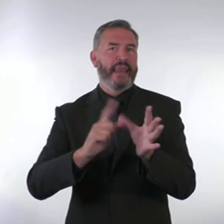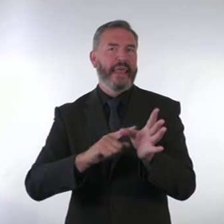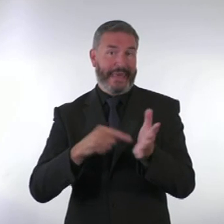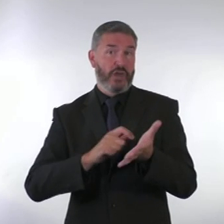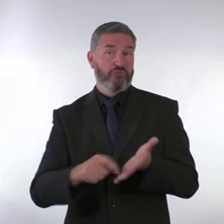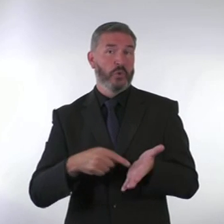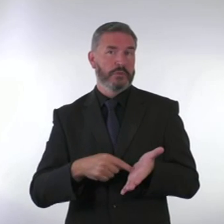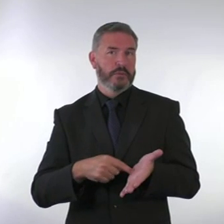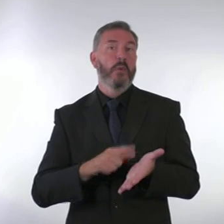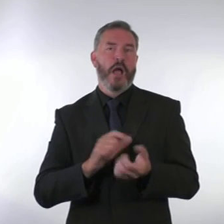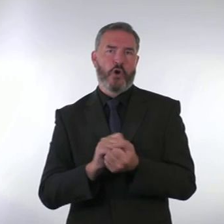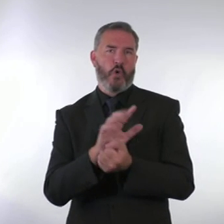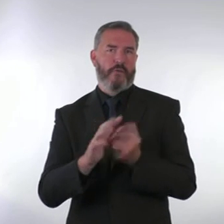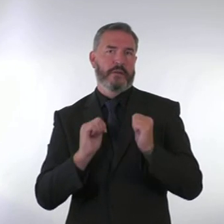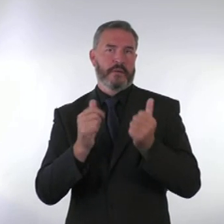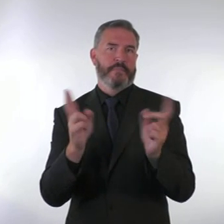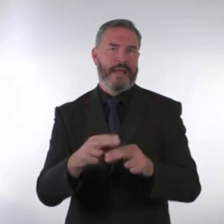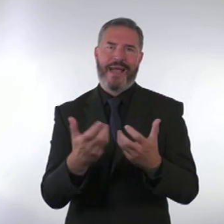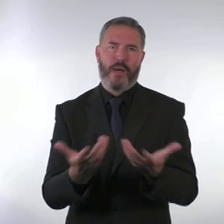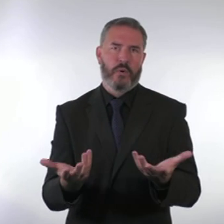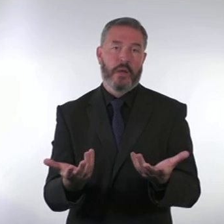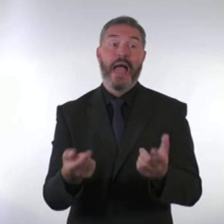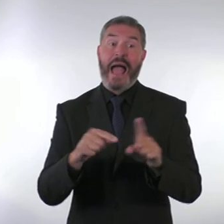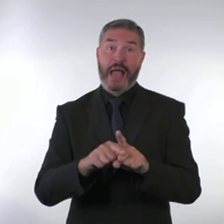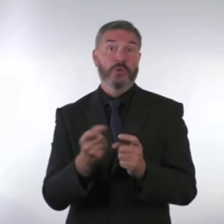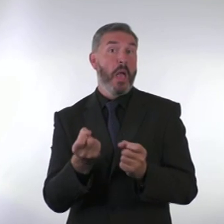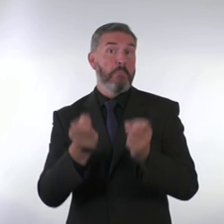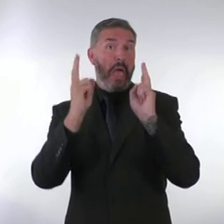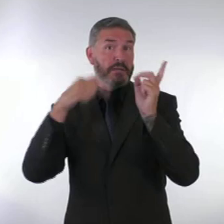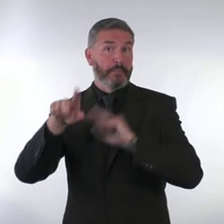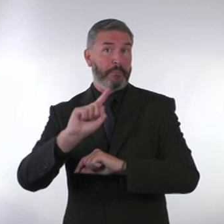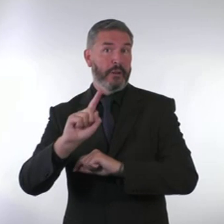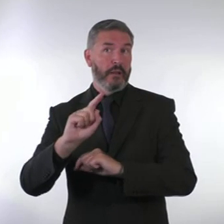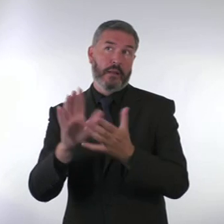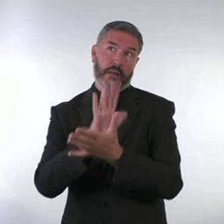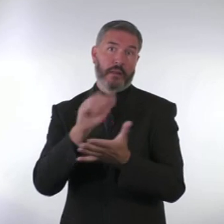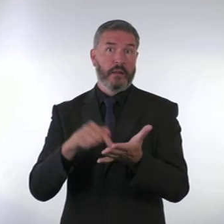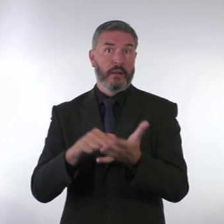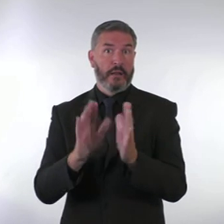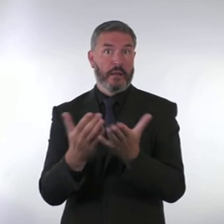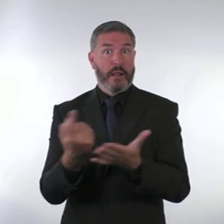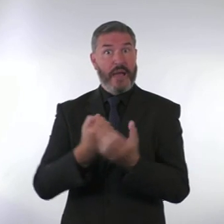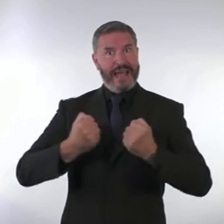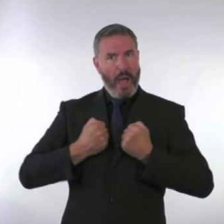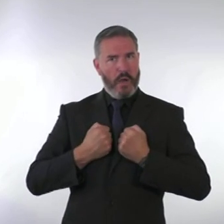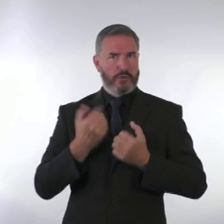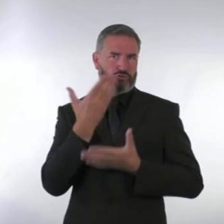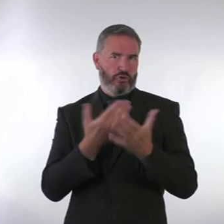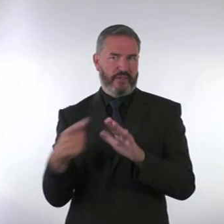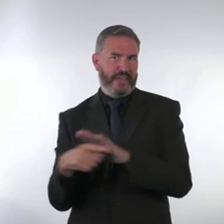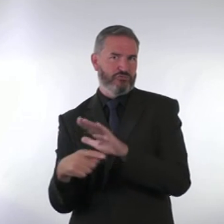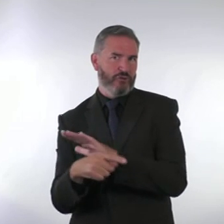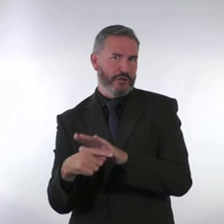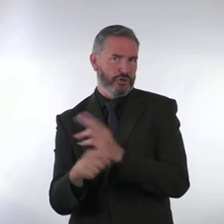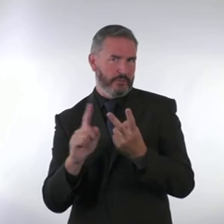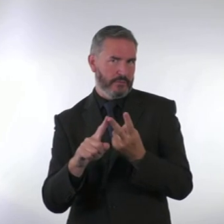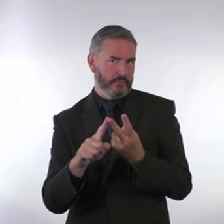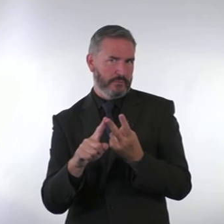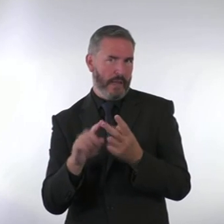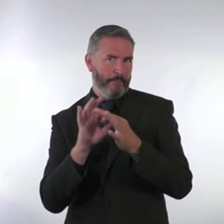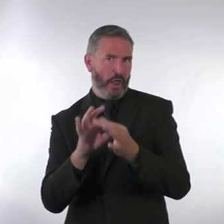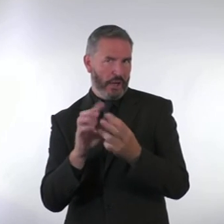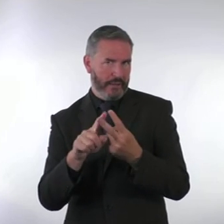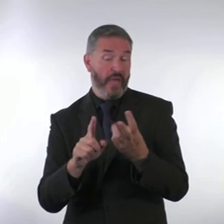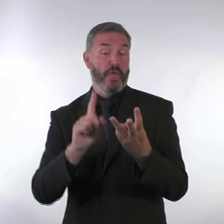“The Happiness of Blond People” by my dear friend Elif Shafak is about our stories of immigration and the fragility of belonging.